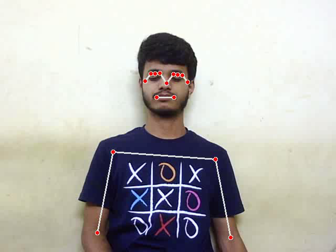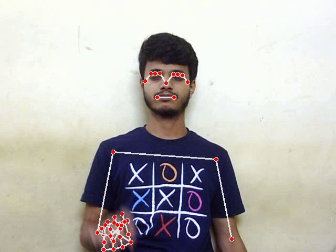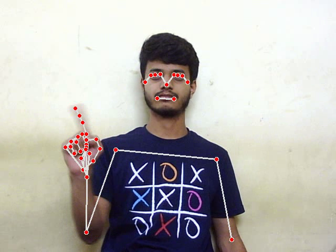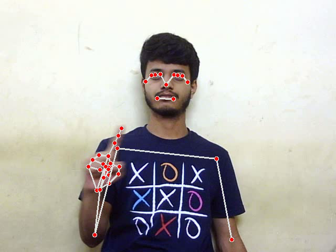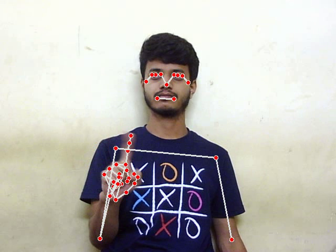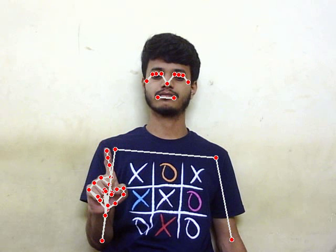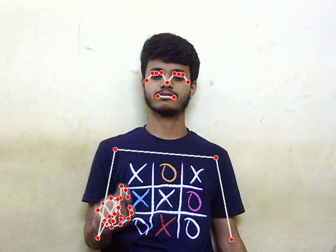where